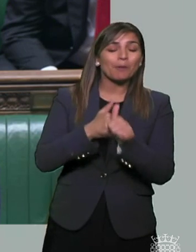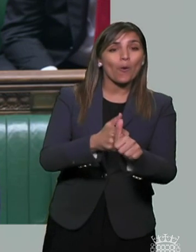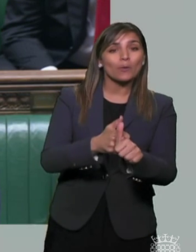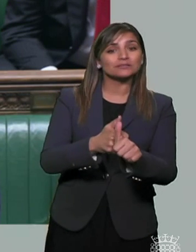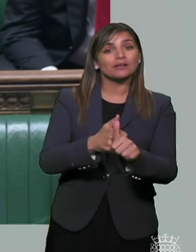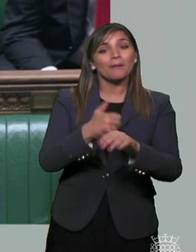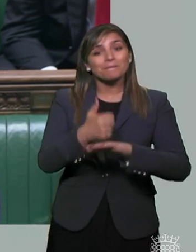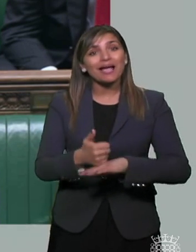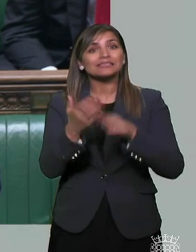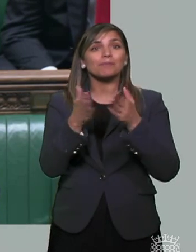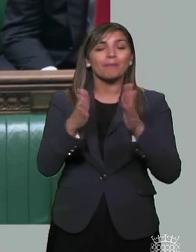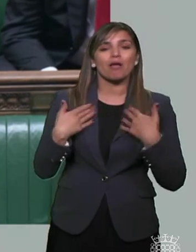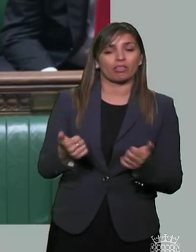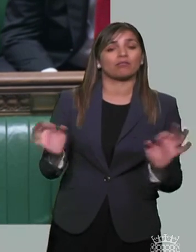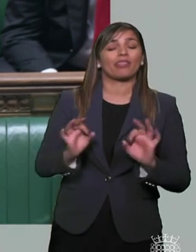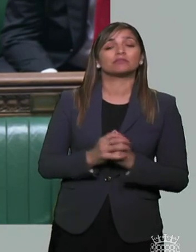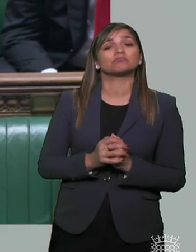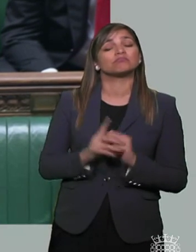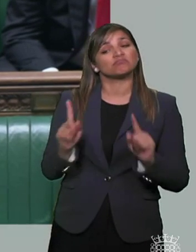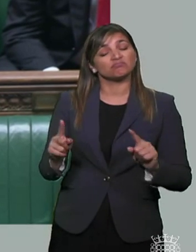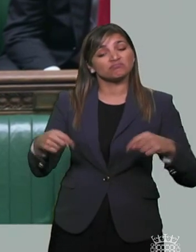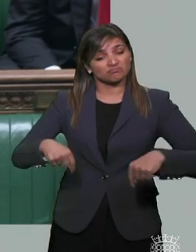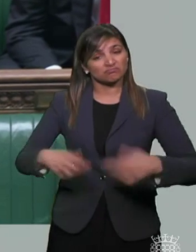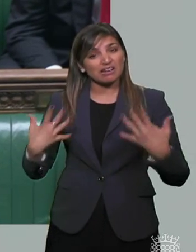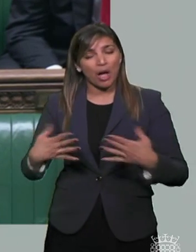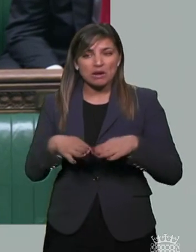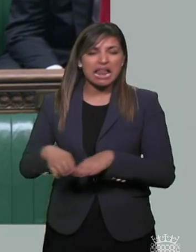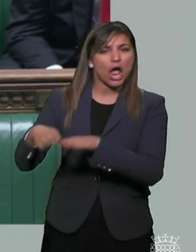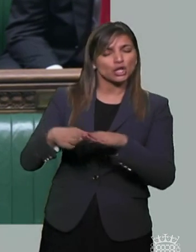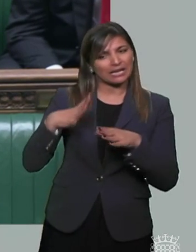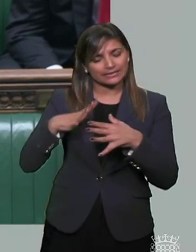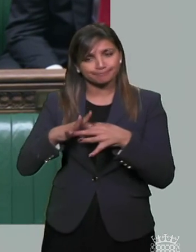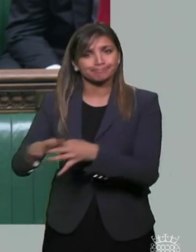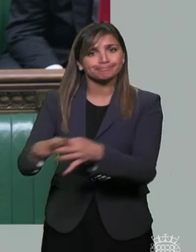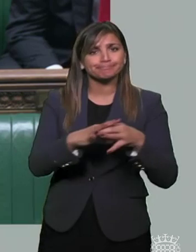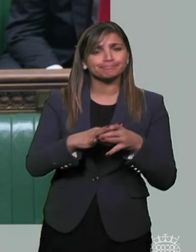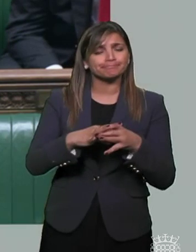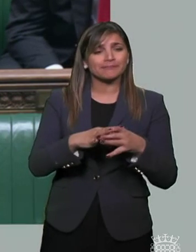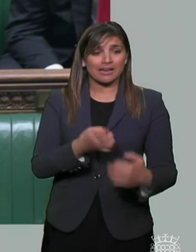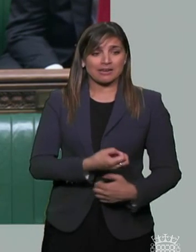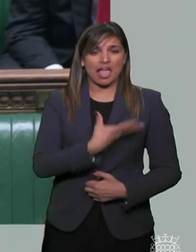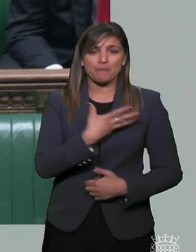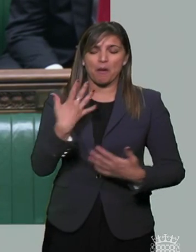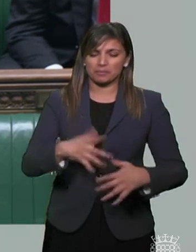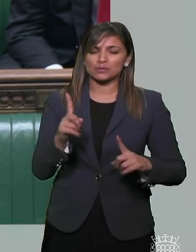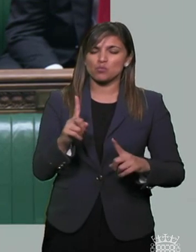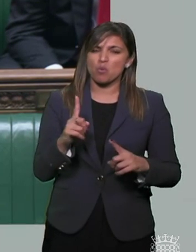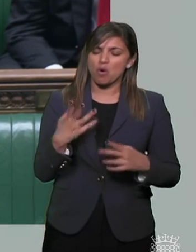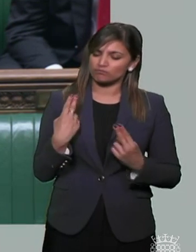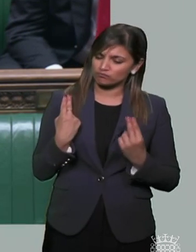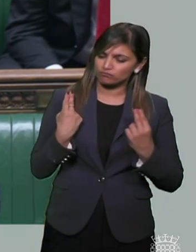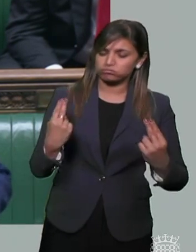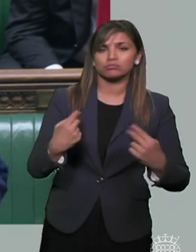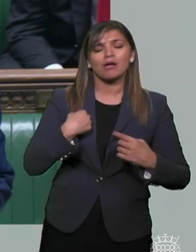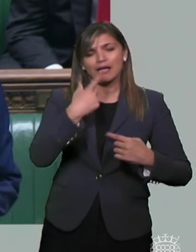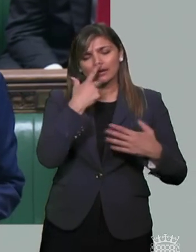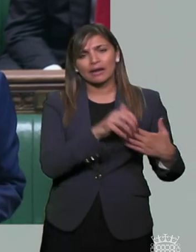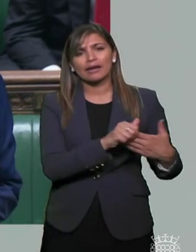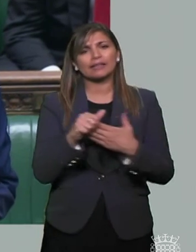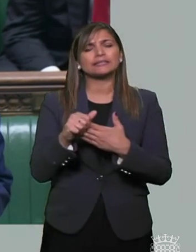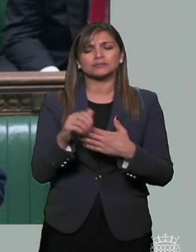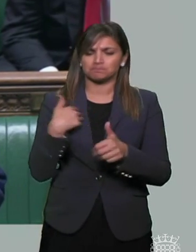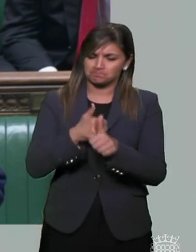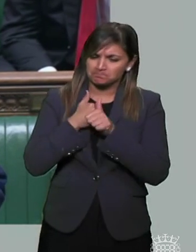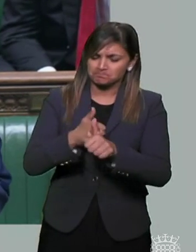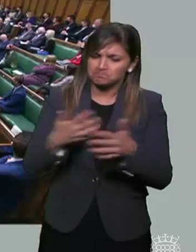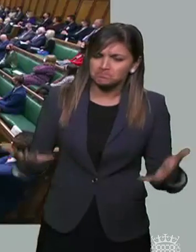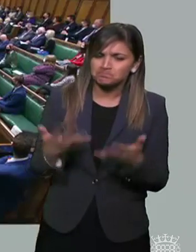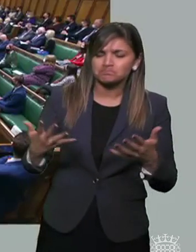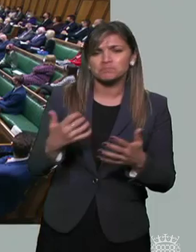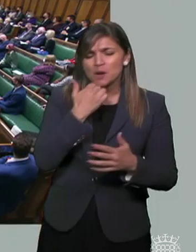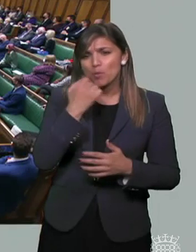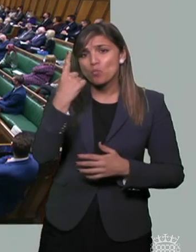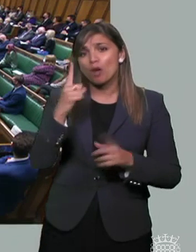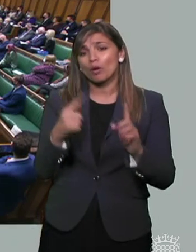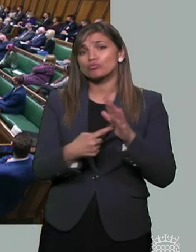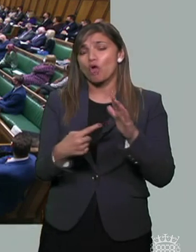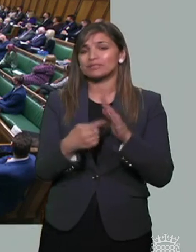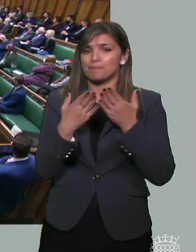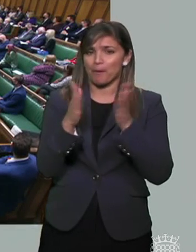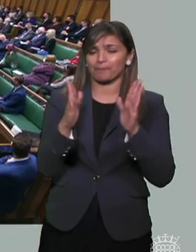At this time of national effort, the Labour party has stood up, shown the leadership that the Prime Minister cannot show, and put the health and security of the British people first.